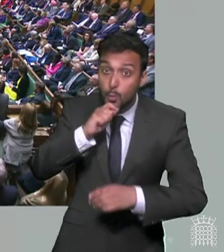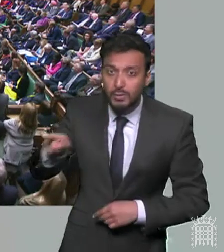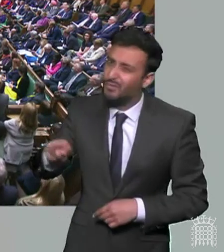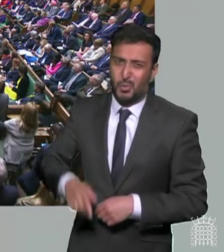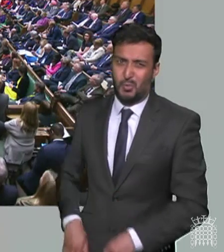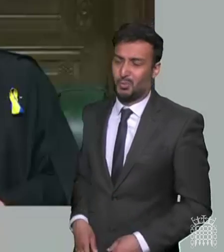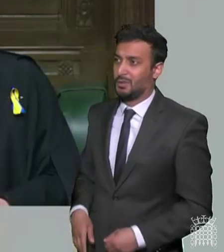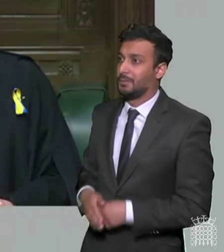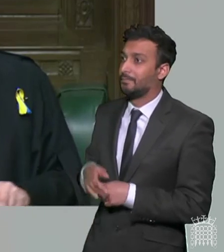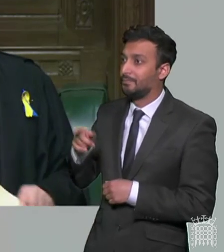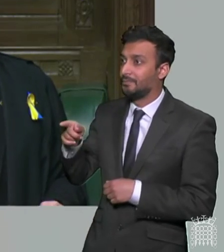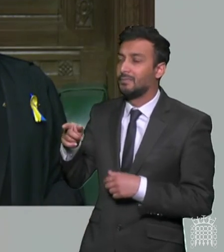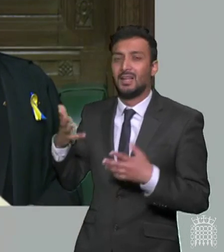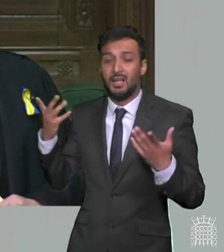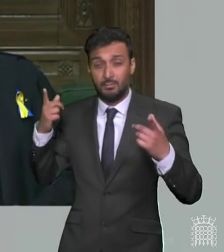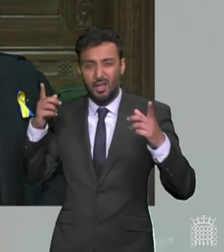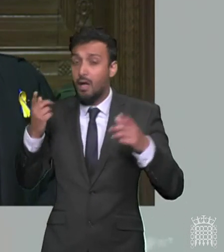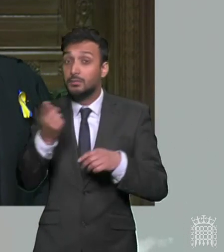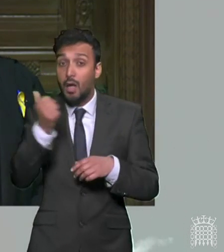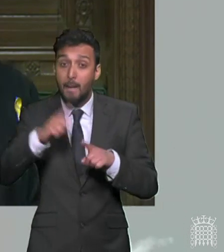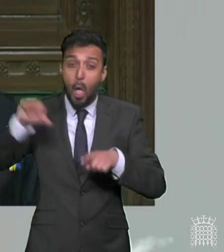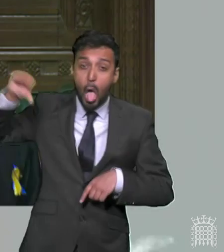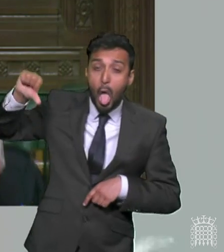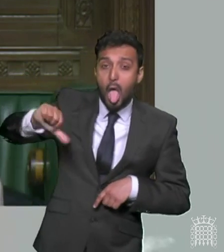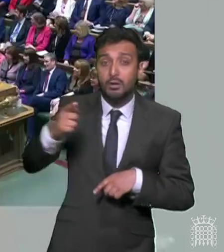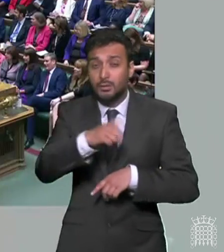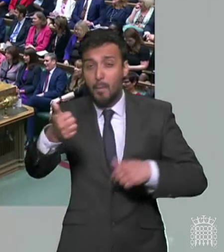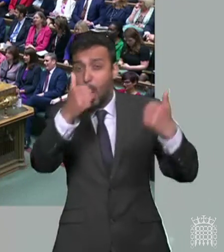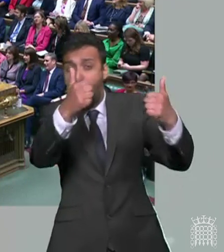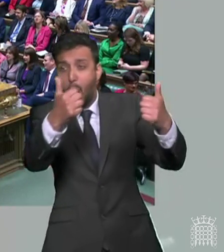Order. Some are trying to boo; some are trying to cheer. The worst of it is that I cannot hear the Prime Minister.